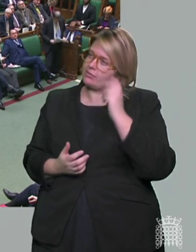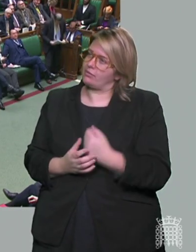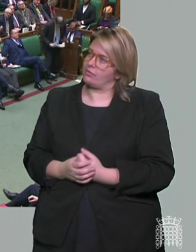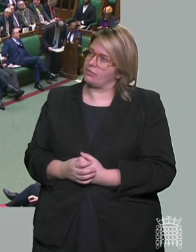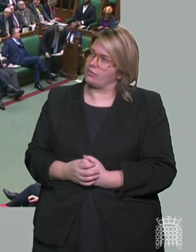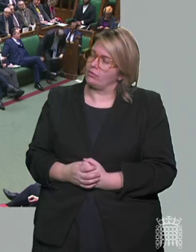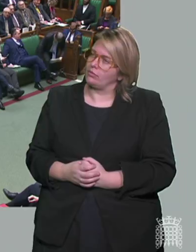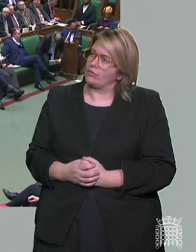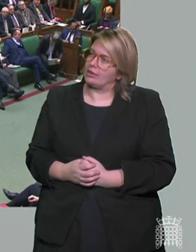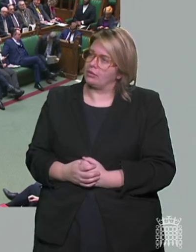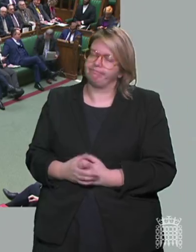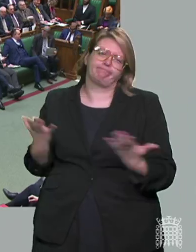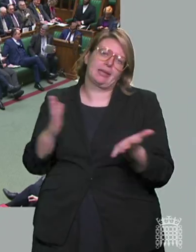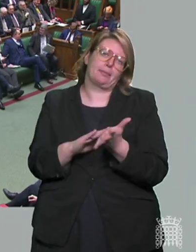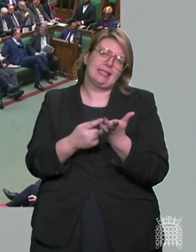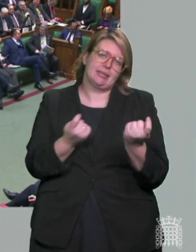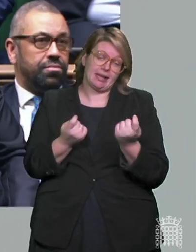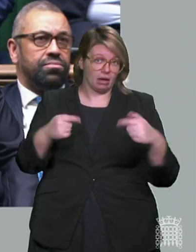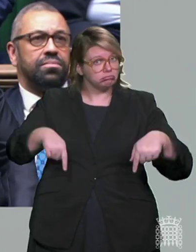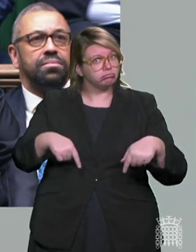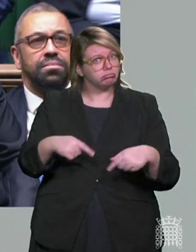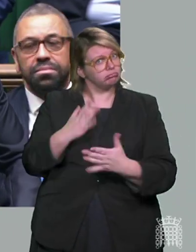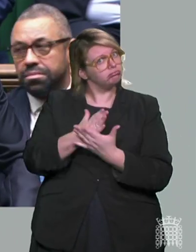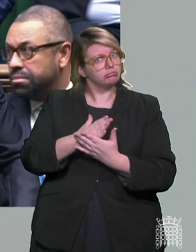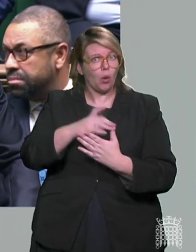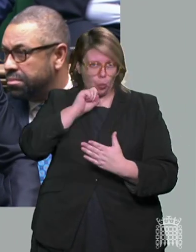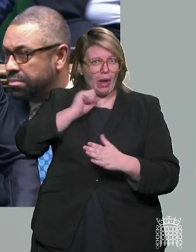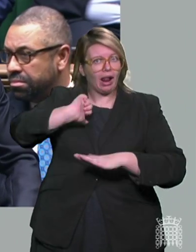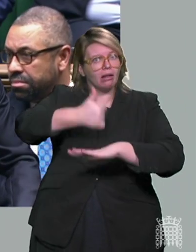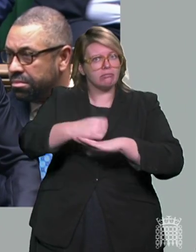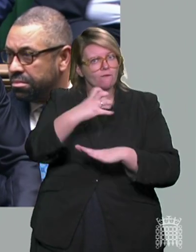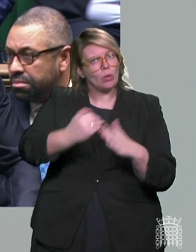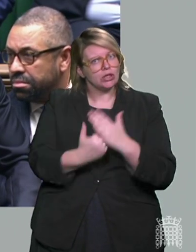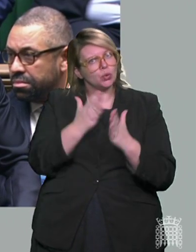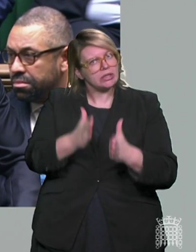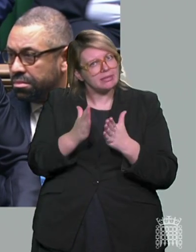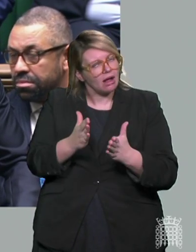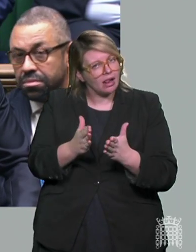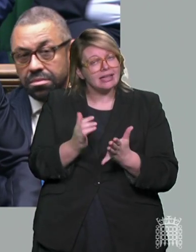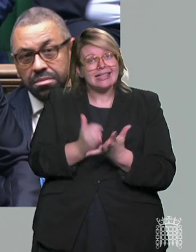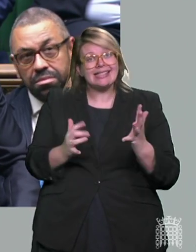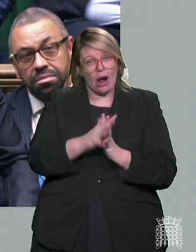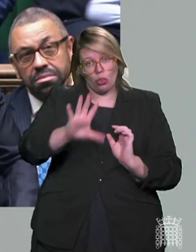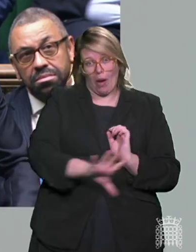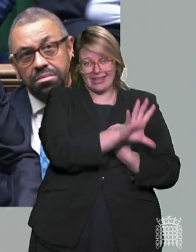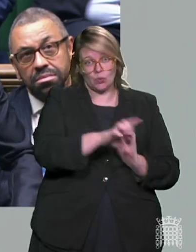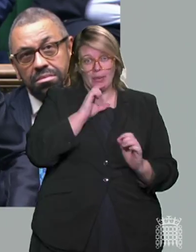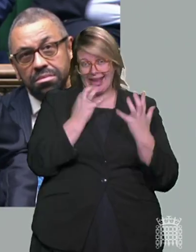The Government are committed to building 40 new hospitals as part of the new hospital programme.